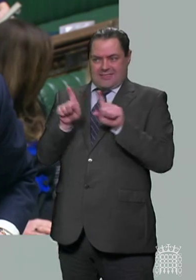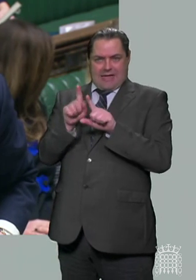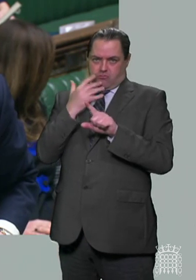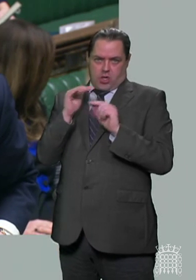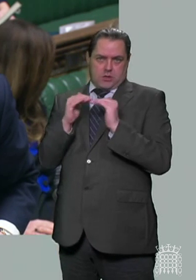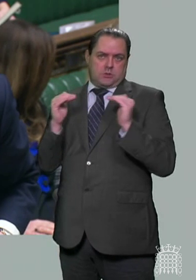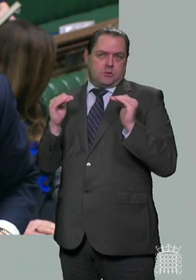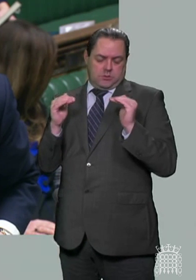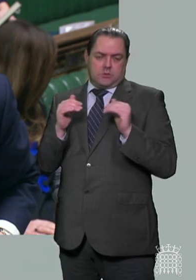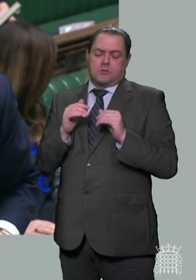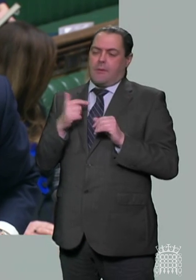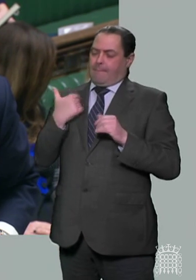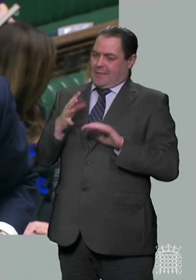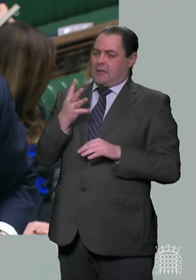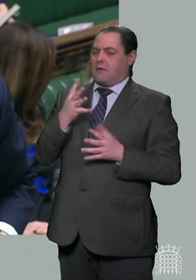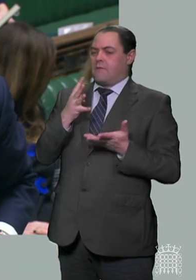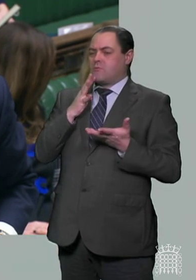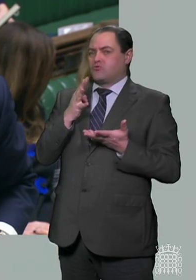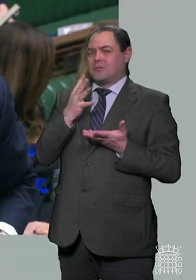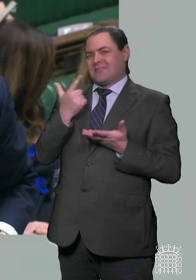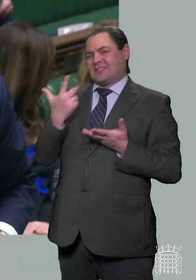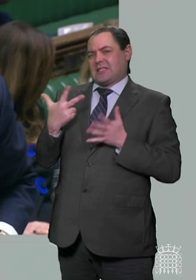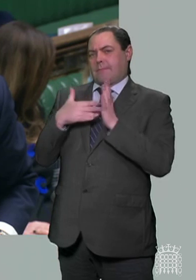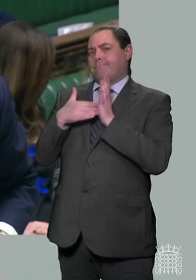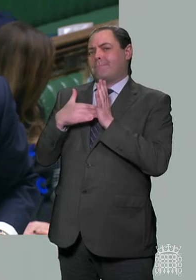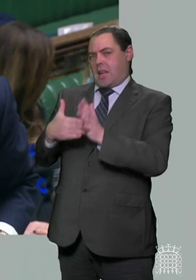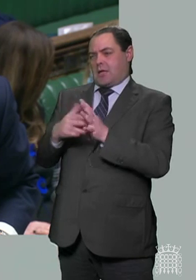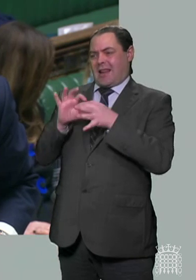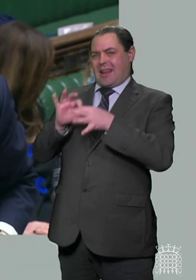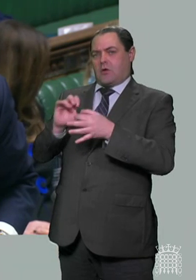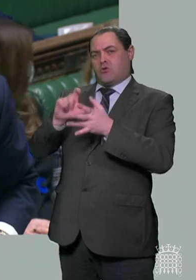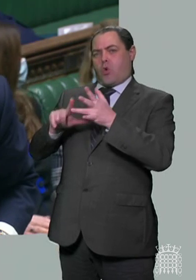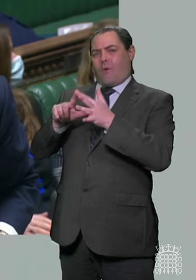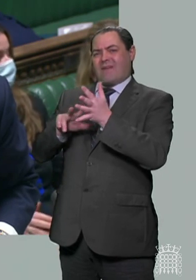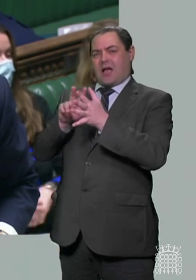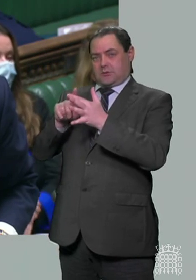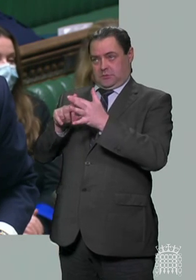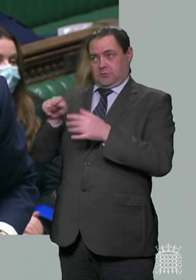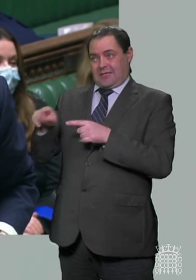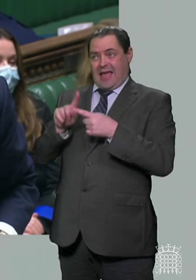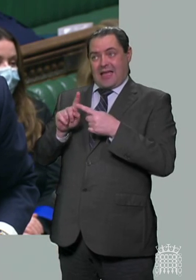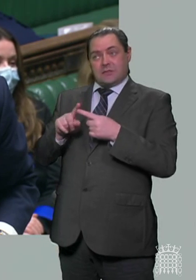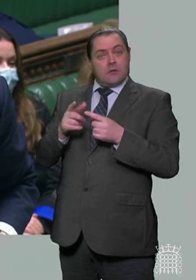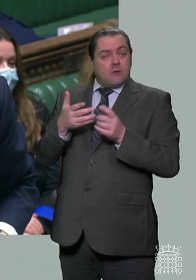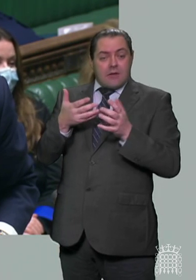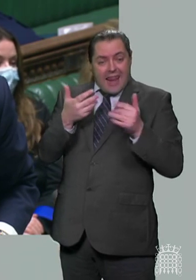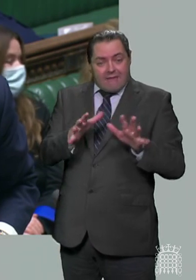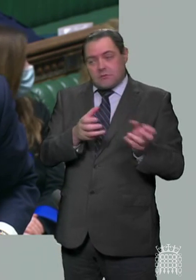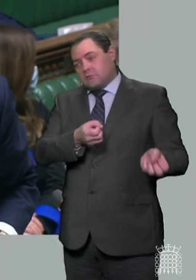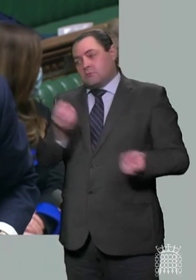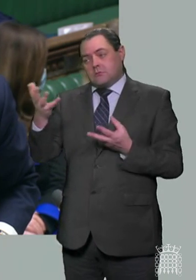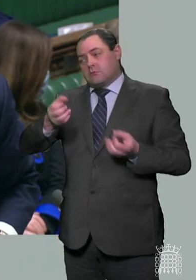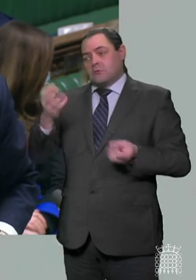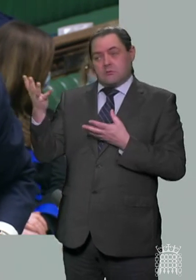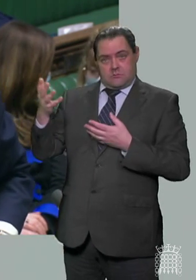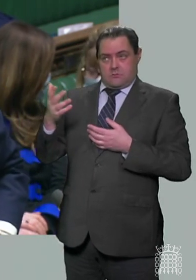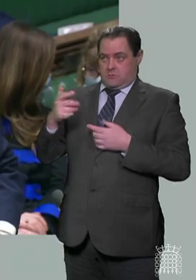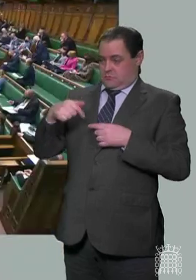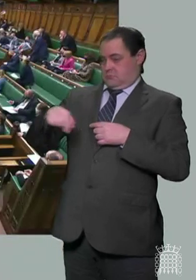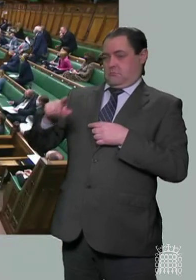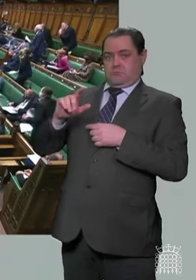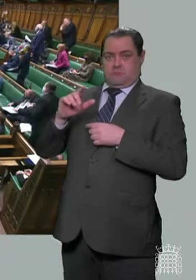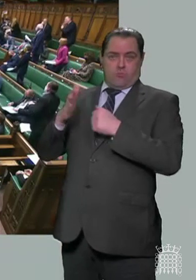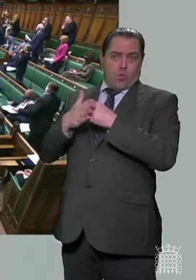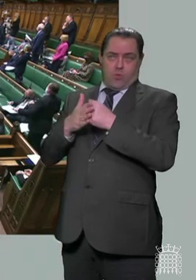We put £478 million into COVAX and we have a pledge to deliver 100 million surplus vaccines around the world by June this year.